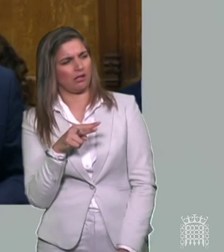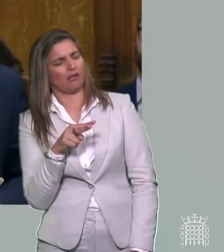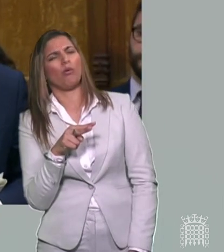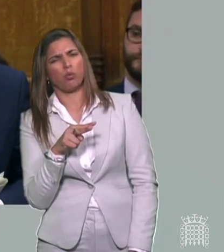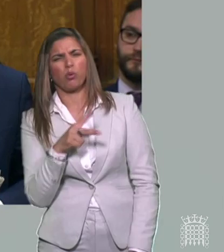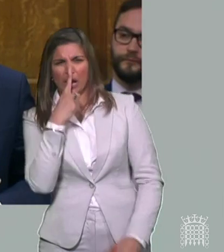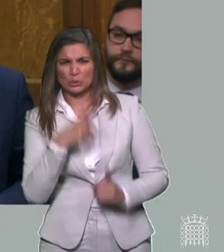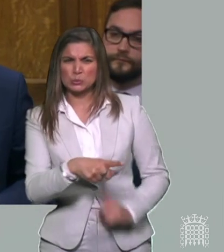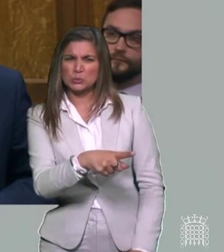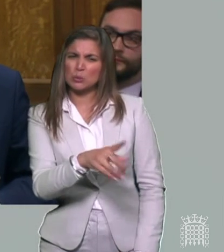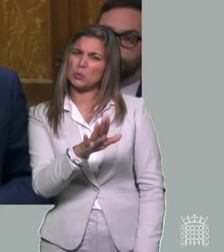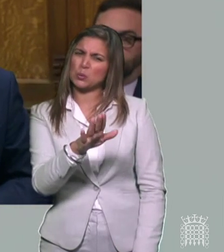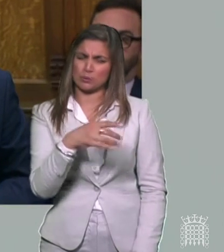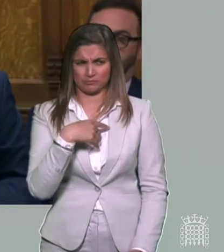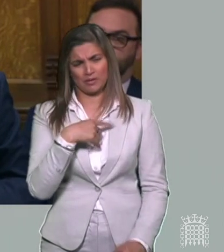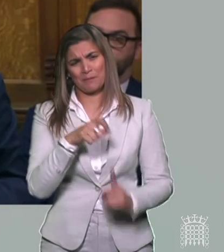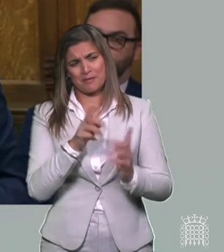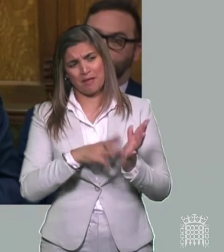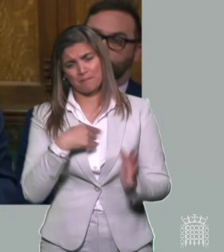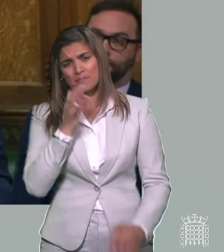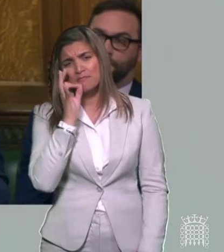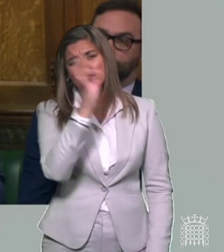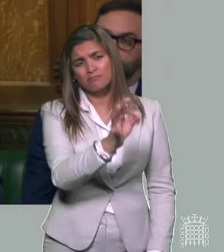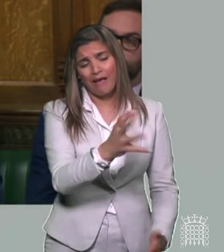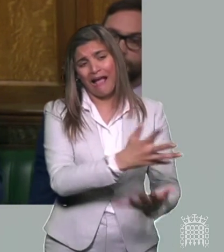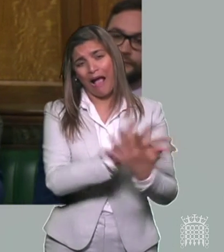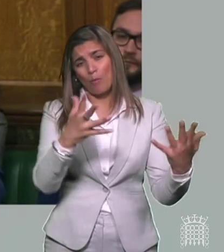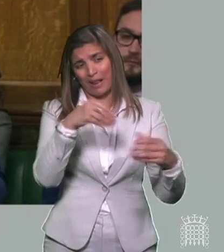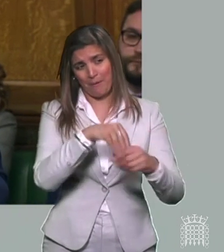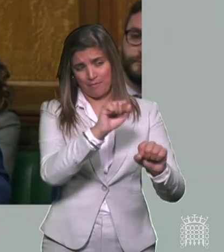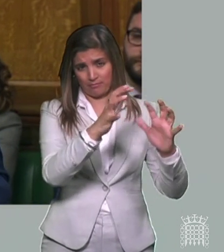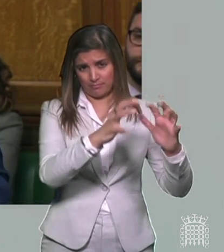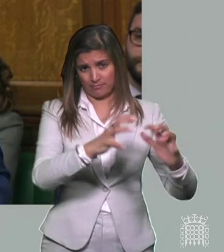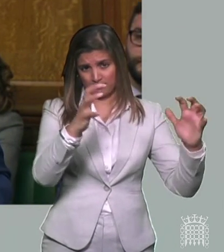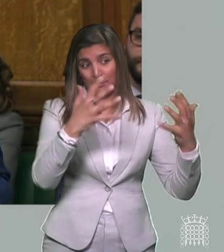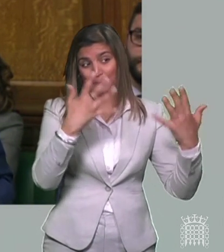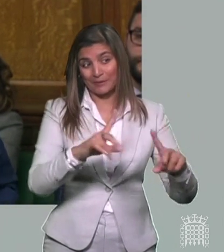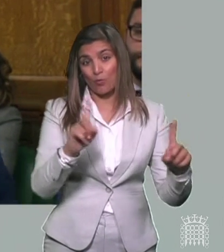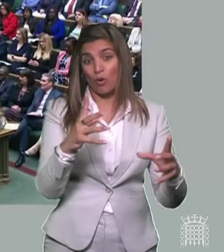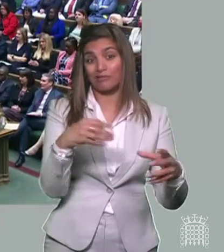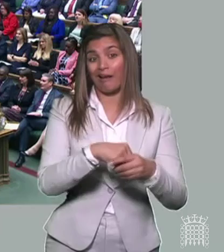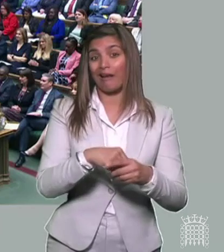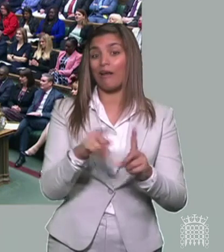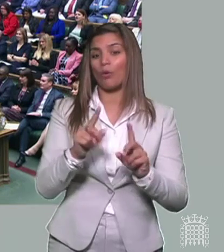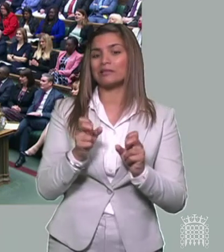May I ask the Prime Minister how many members of his Cabinet have ever been involved in a tax avoidance scheme?